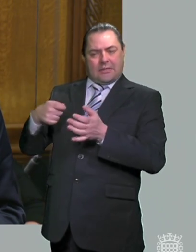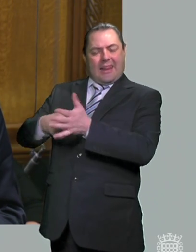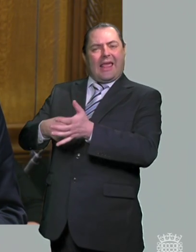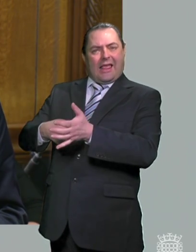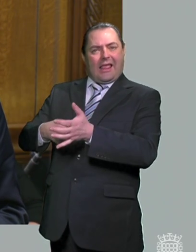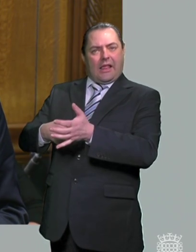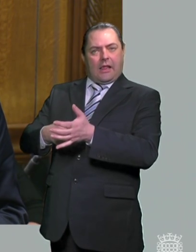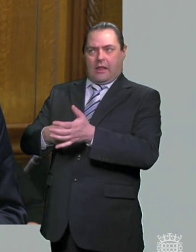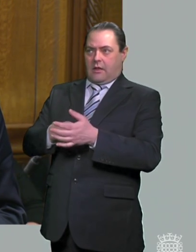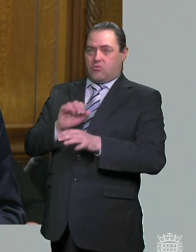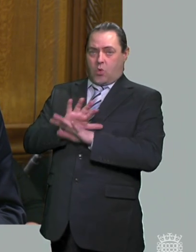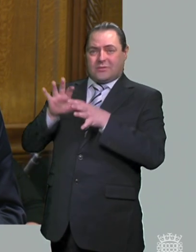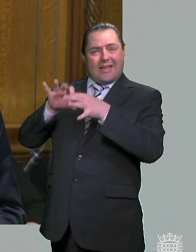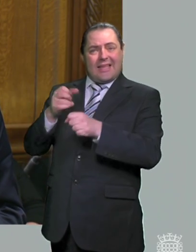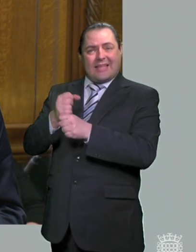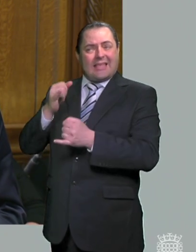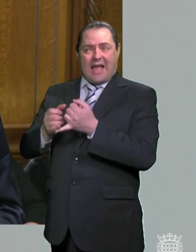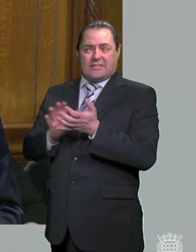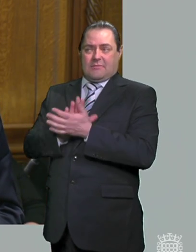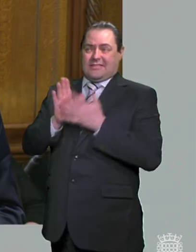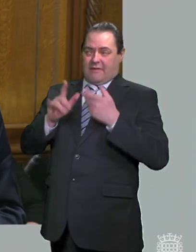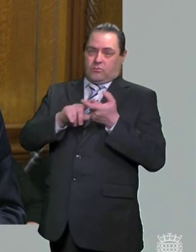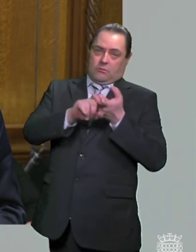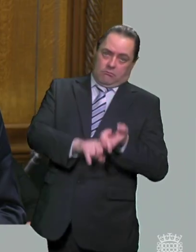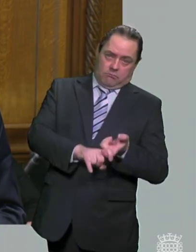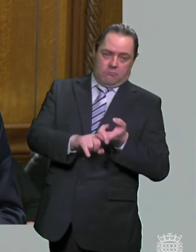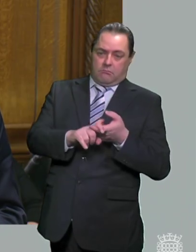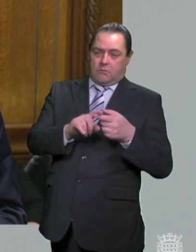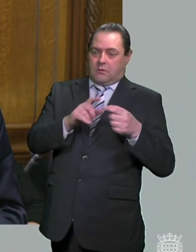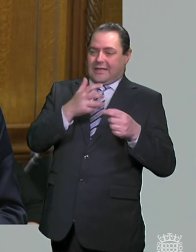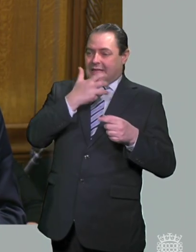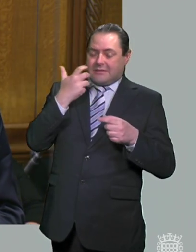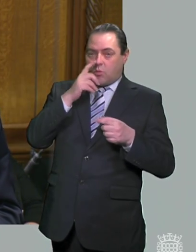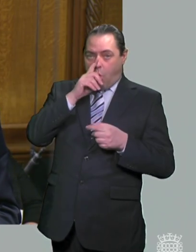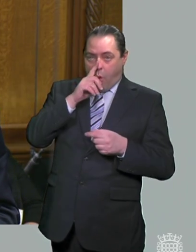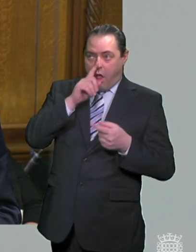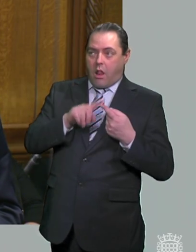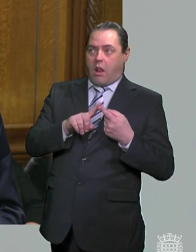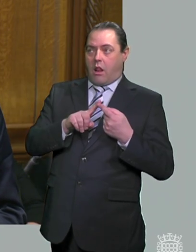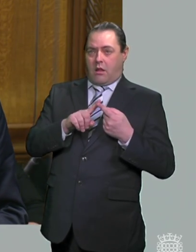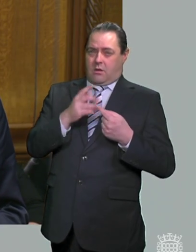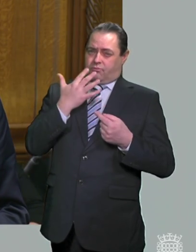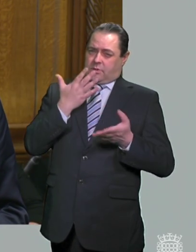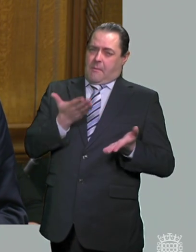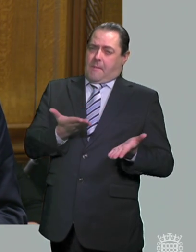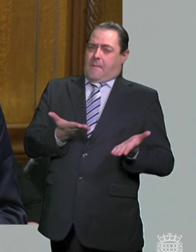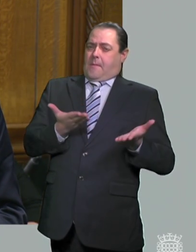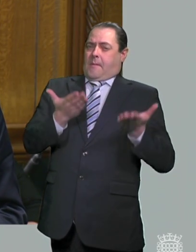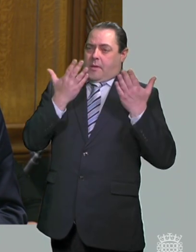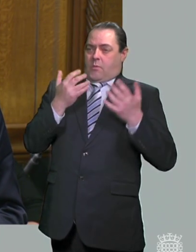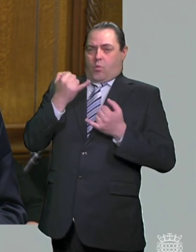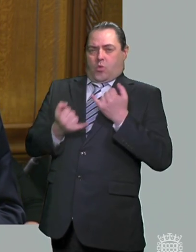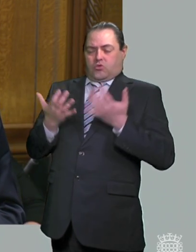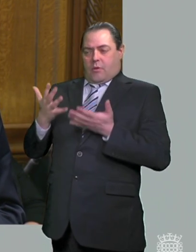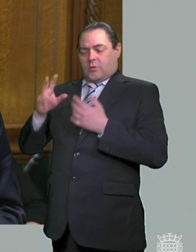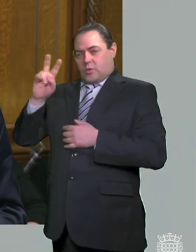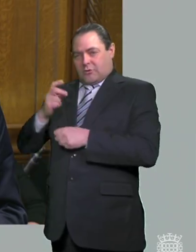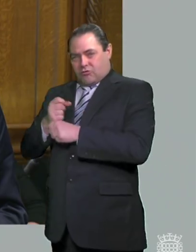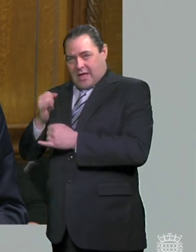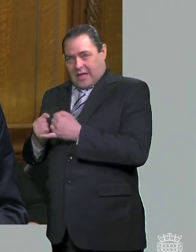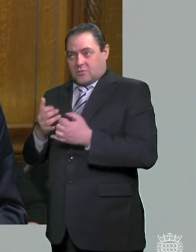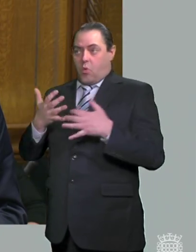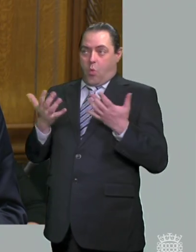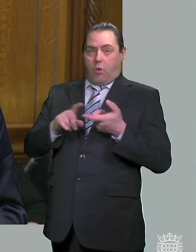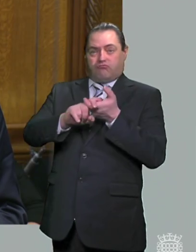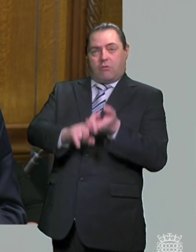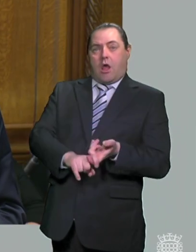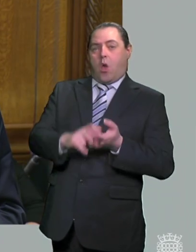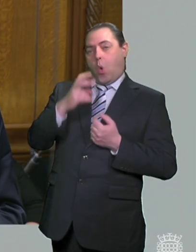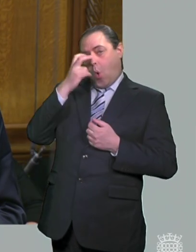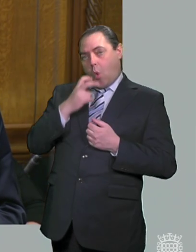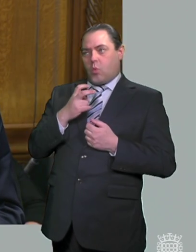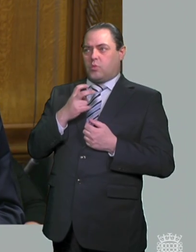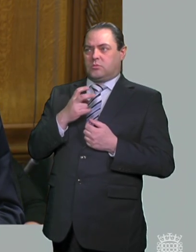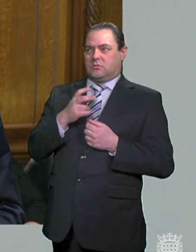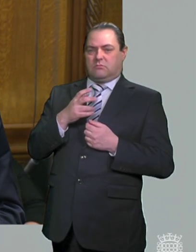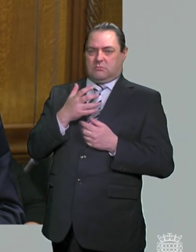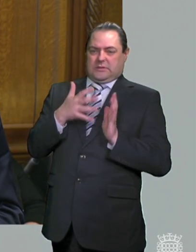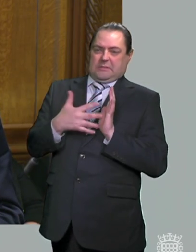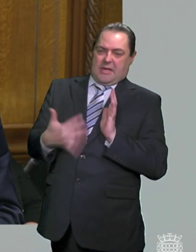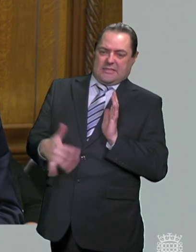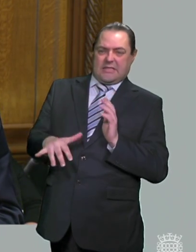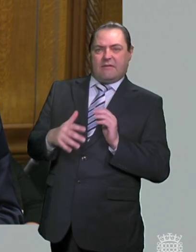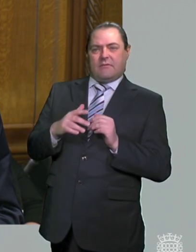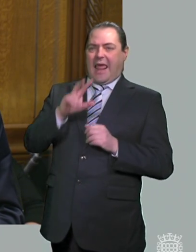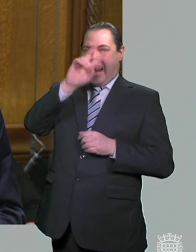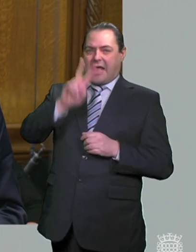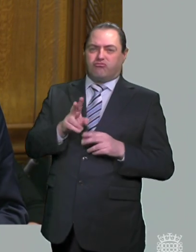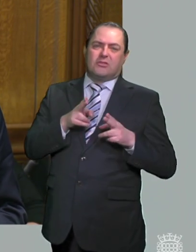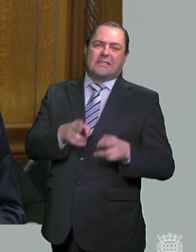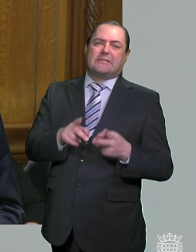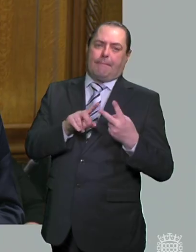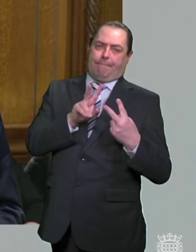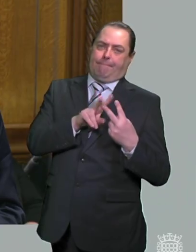Being off the gas grid means that people are dependent on unregulated fuels such as heating oil, the price of which has risen faster than electricity and gas, or on old, inefficient and costly all-electric systems.